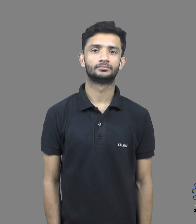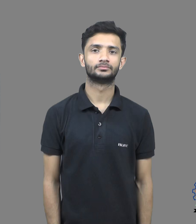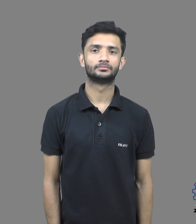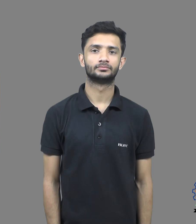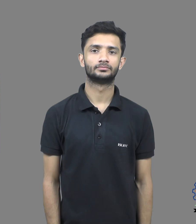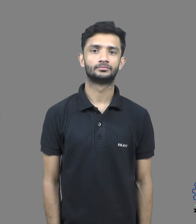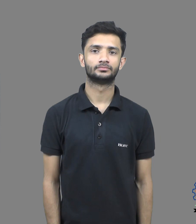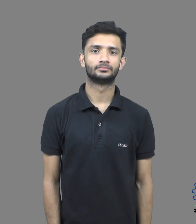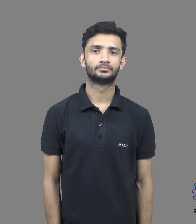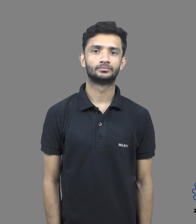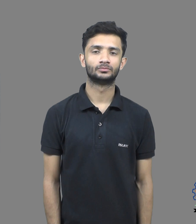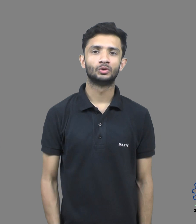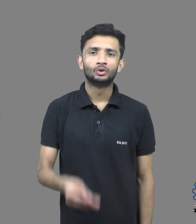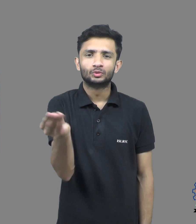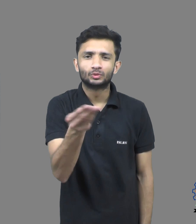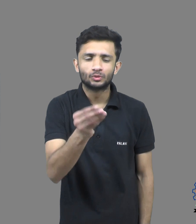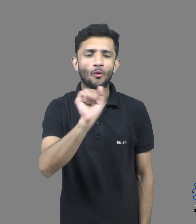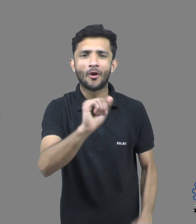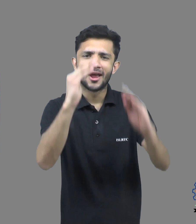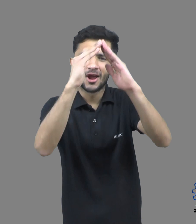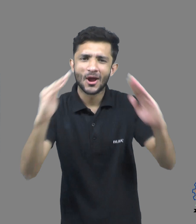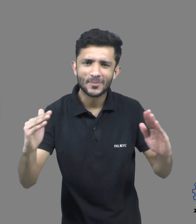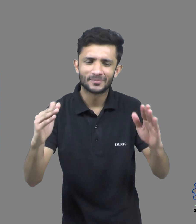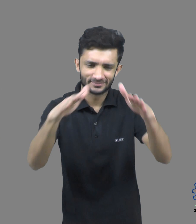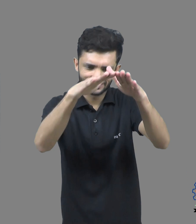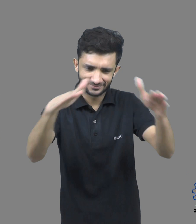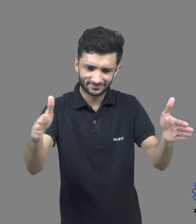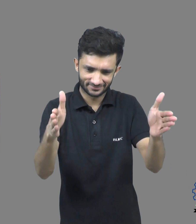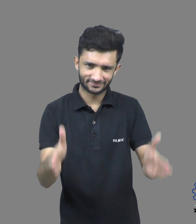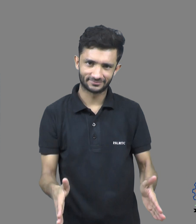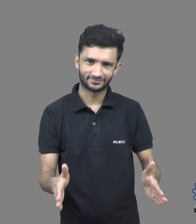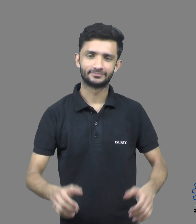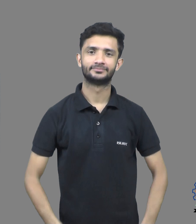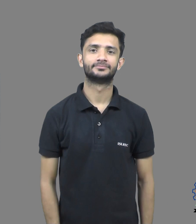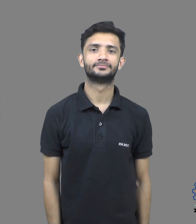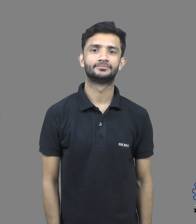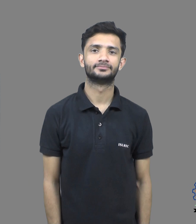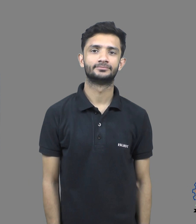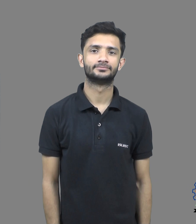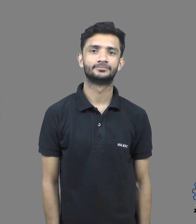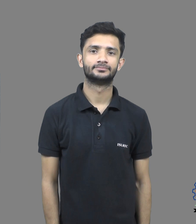Kennel